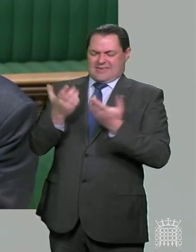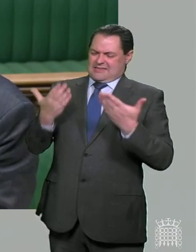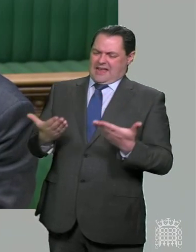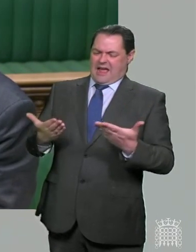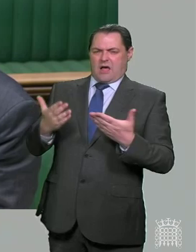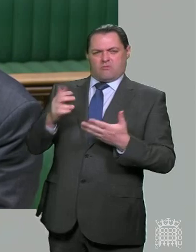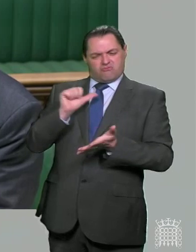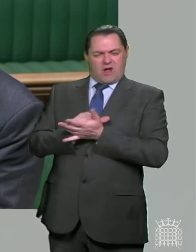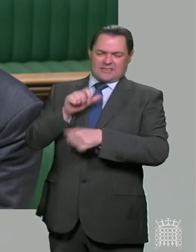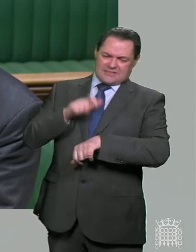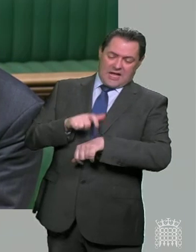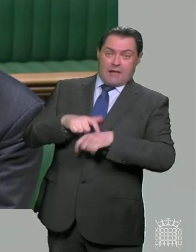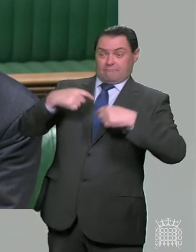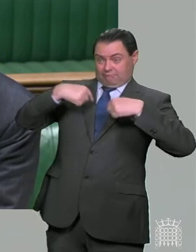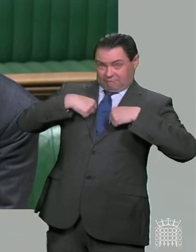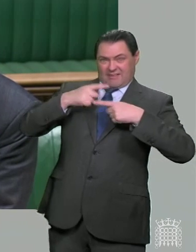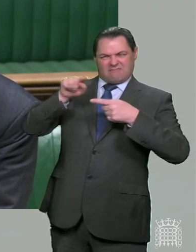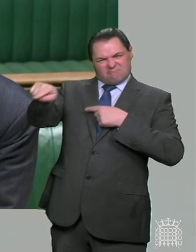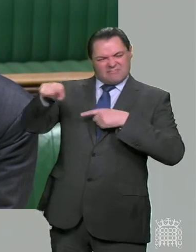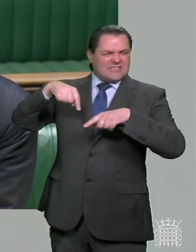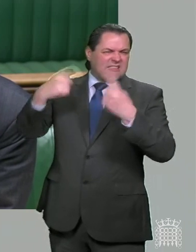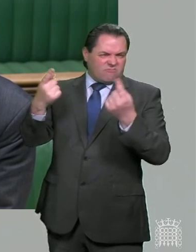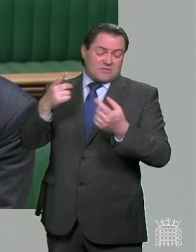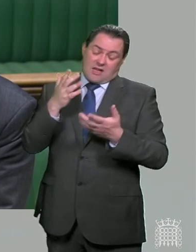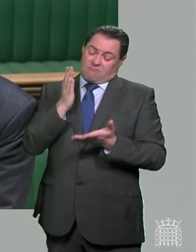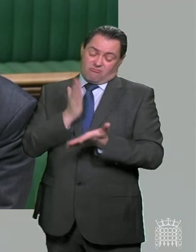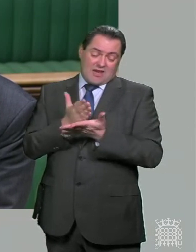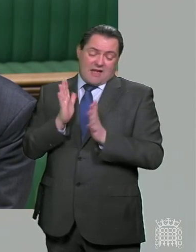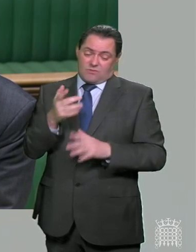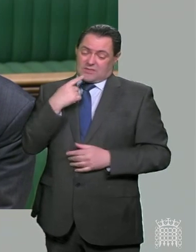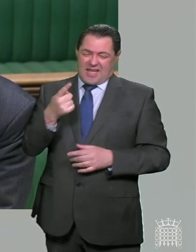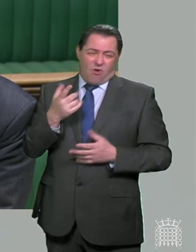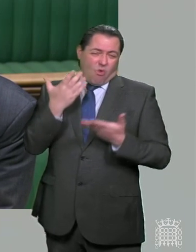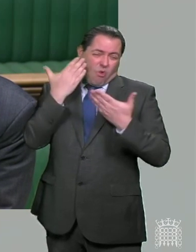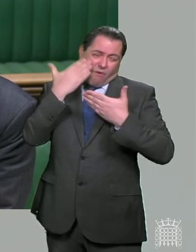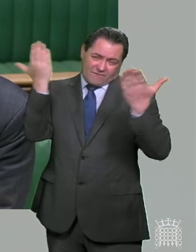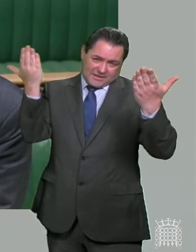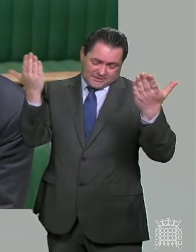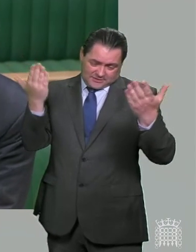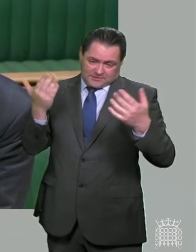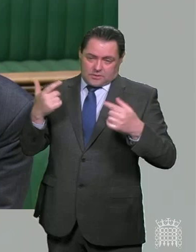The difference between us and the Labour party is, I am afraid, staringly obvious.